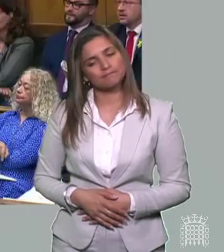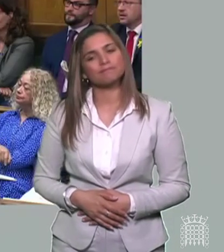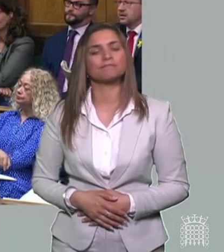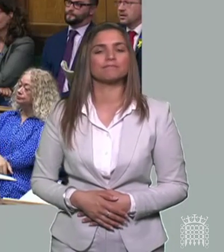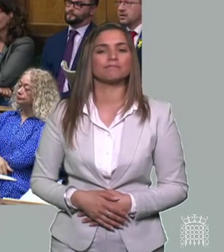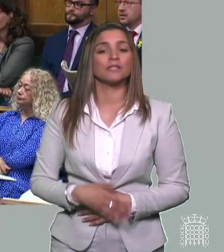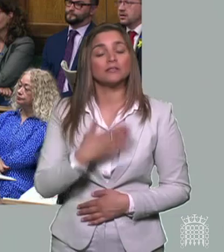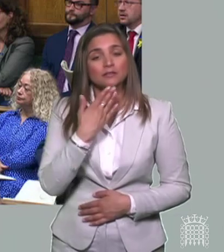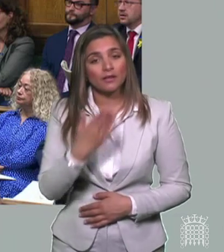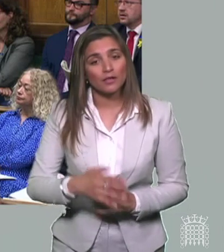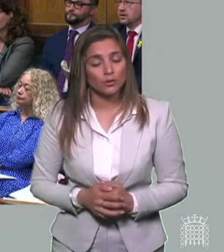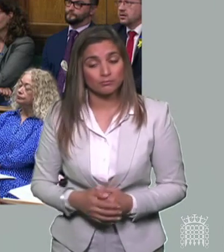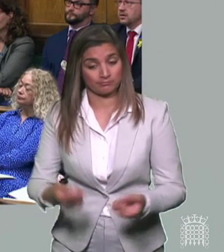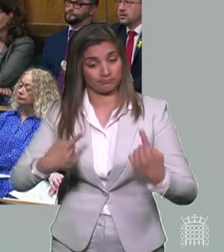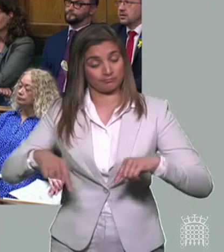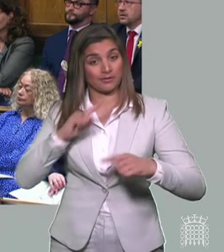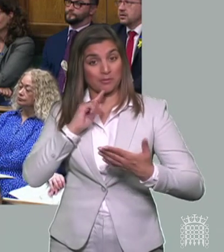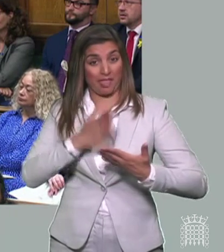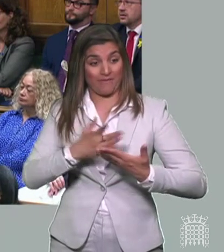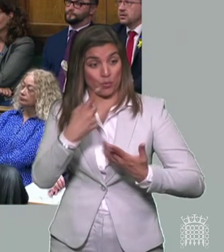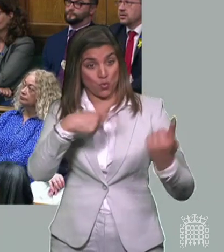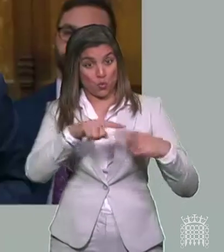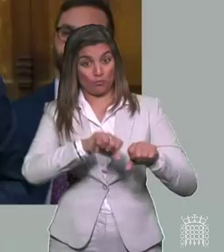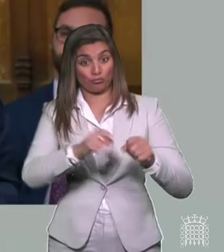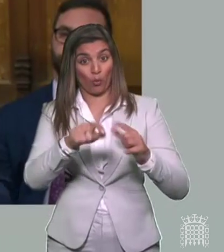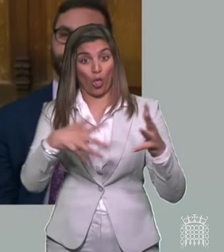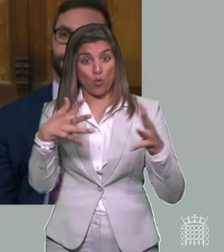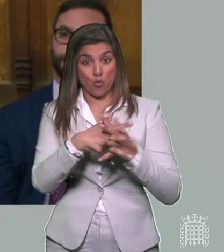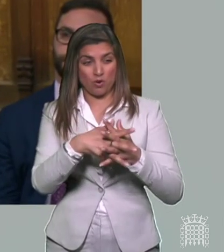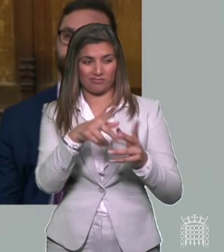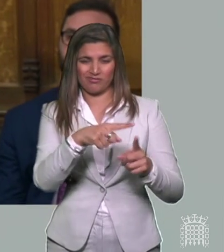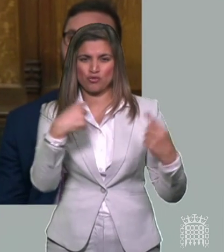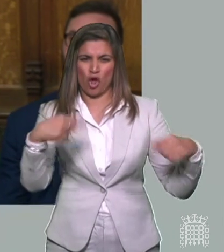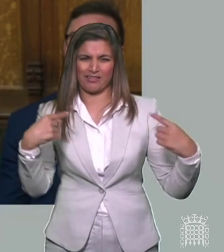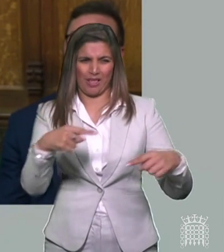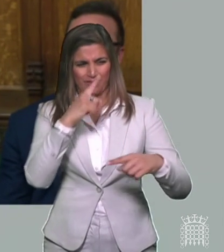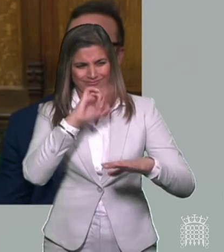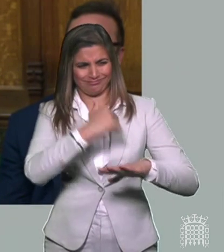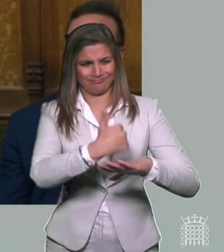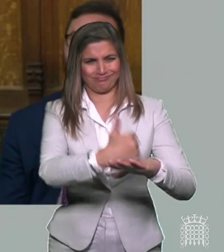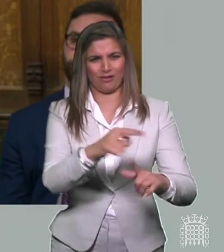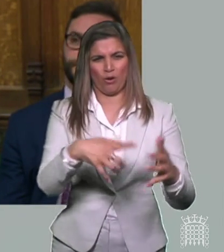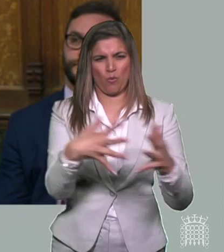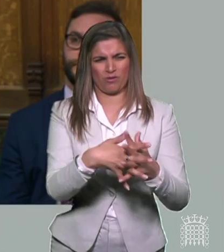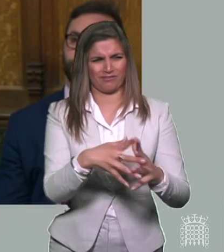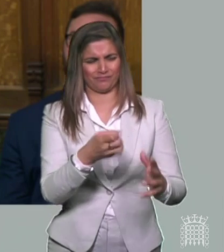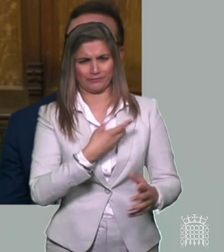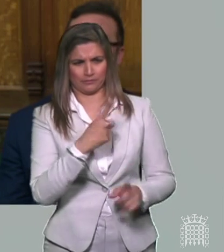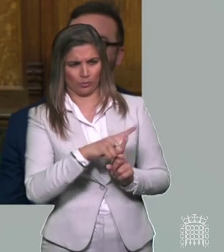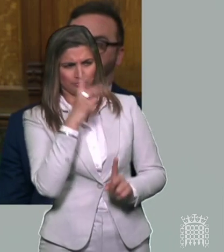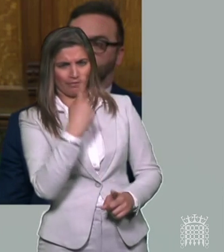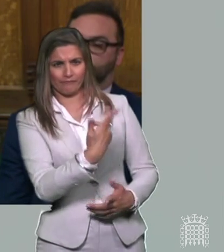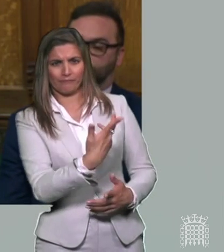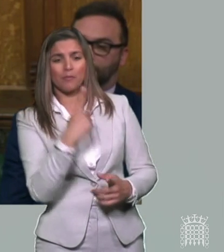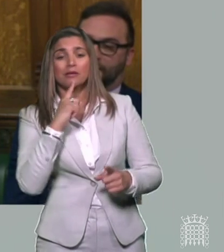In the Labour party, we believe not only that law breakers cannot be law makers, but that tax raisers should be taxpayers.